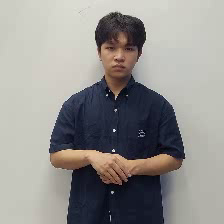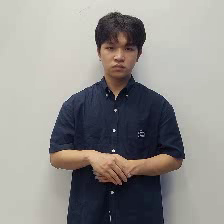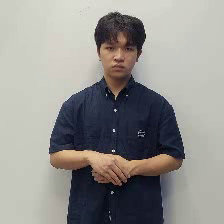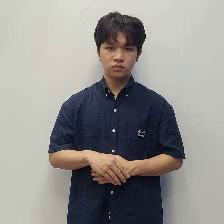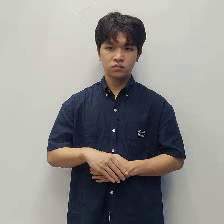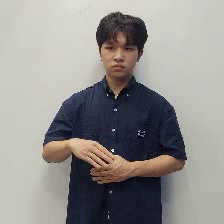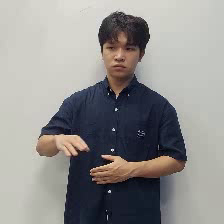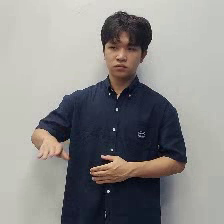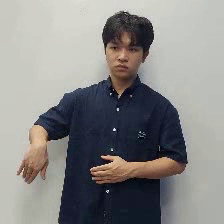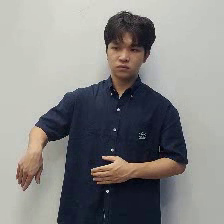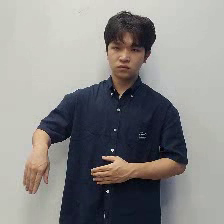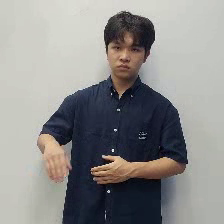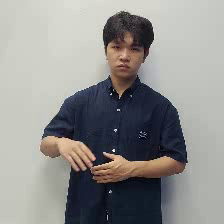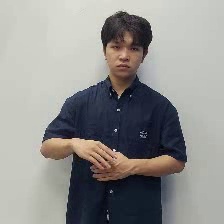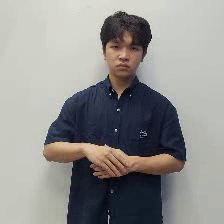Phía sau